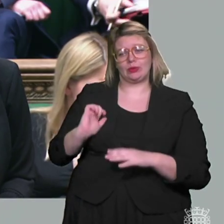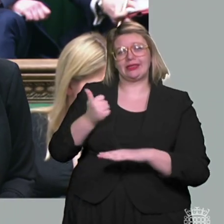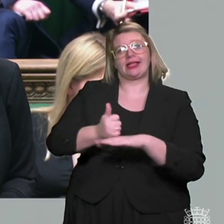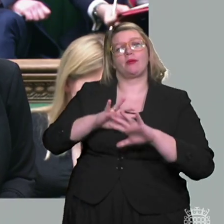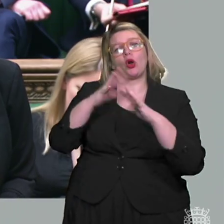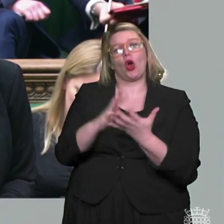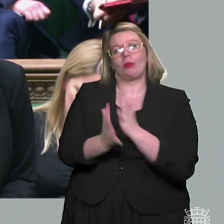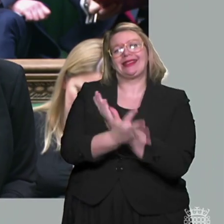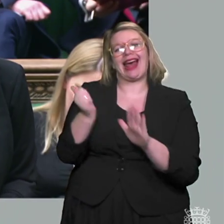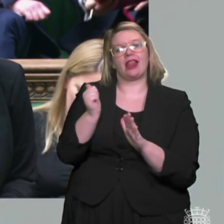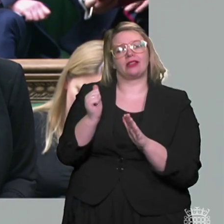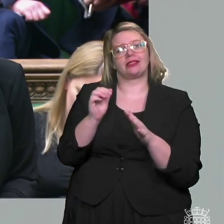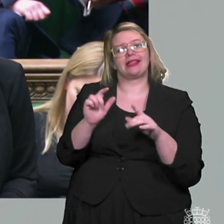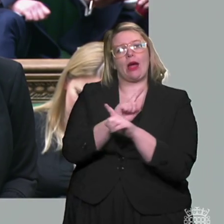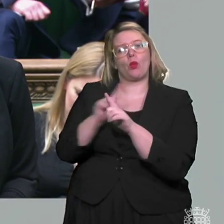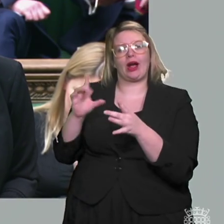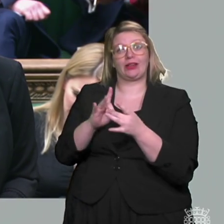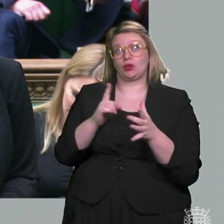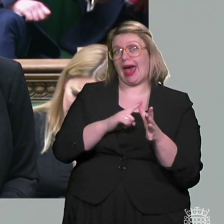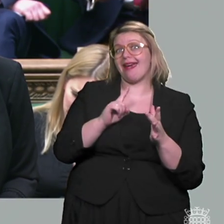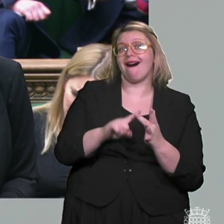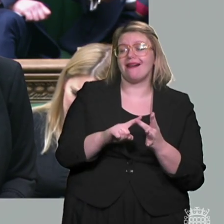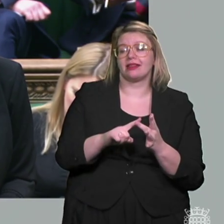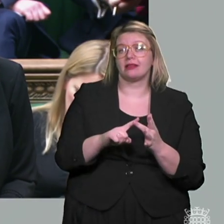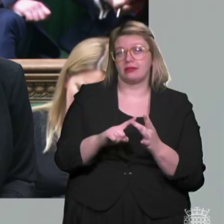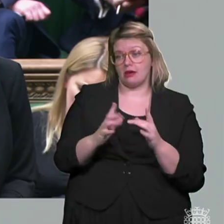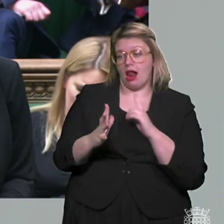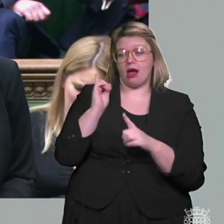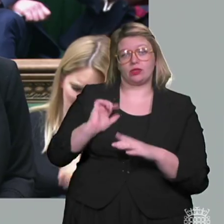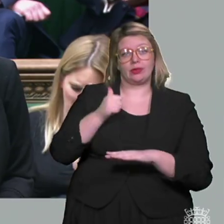Since 2020, this Government have created the global talent visa.